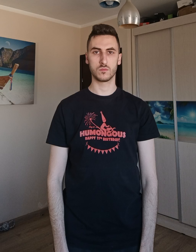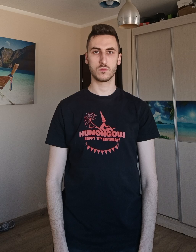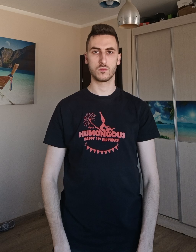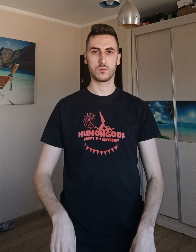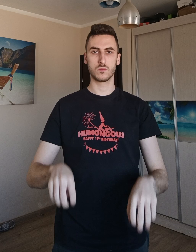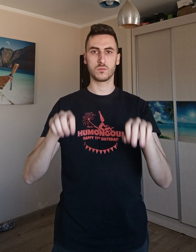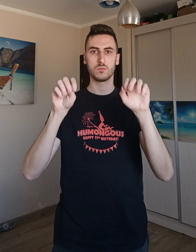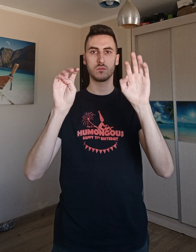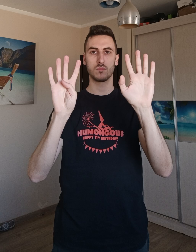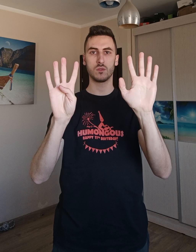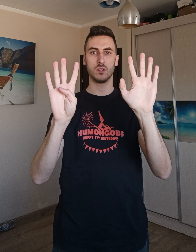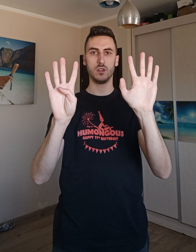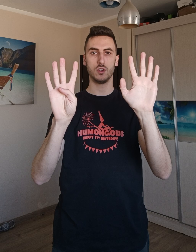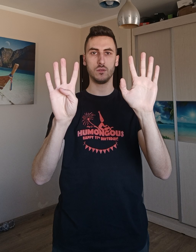תשע